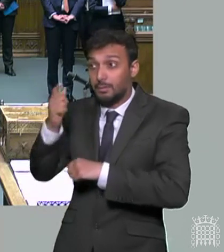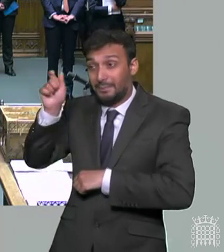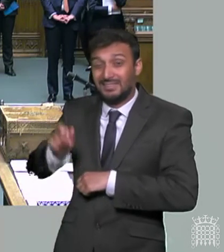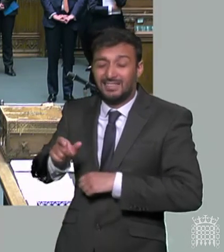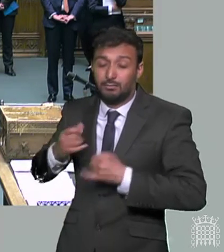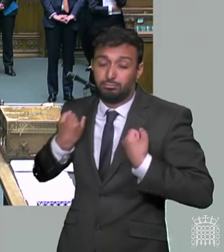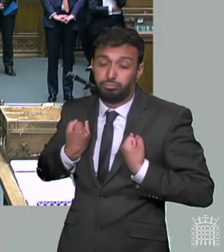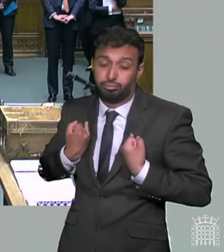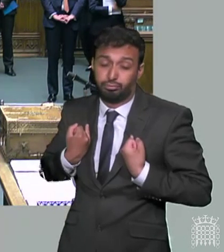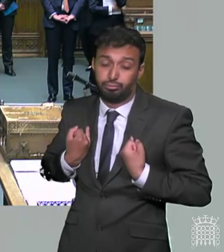It says: